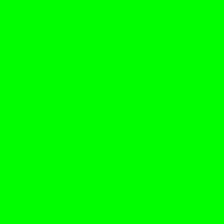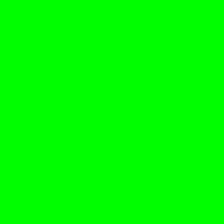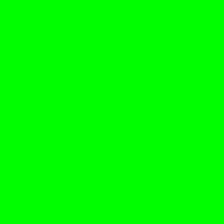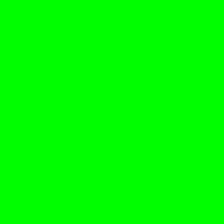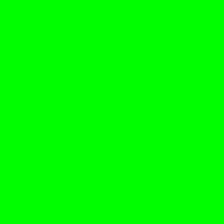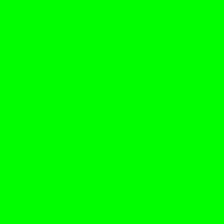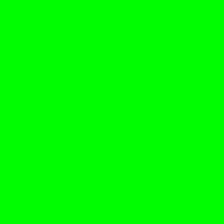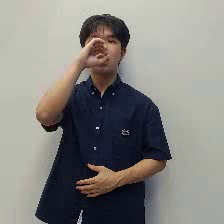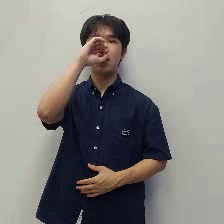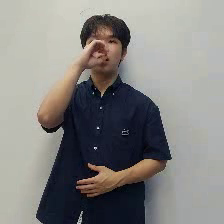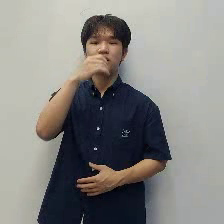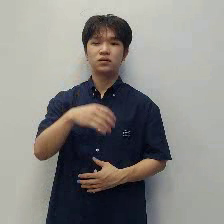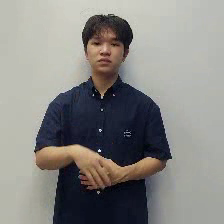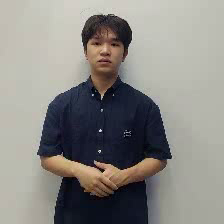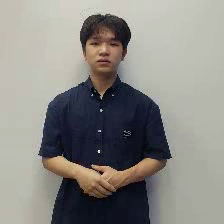Uống